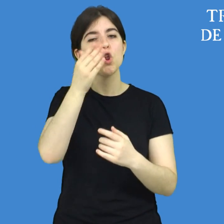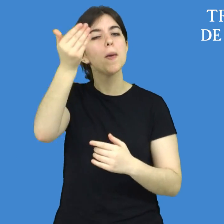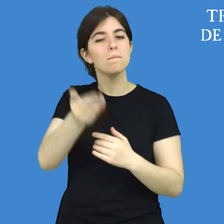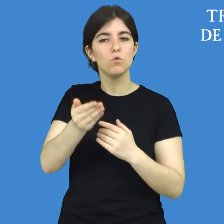importar